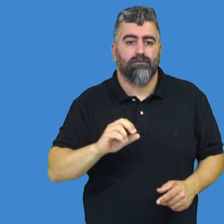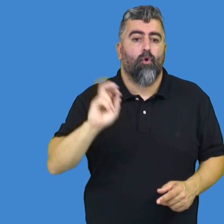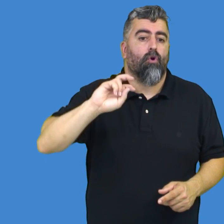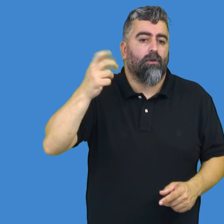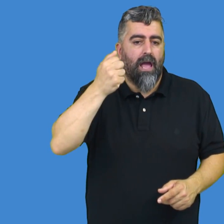otro